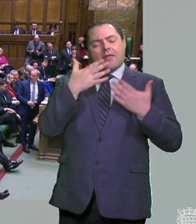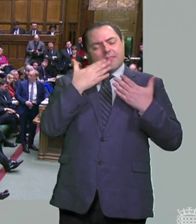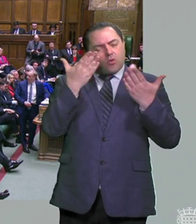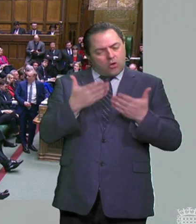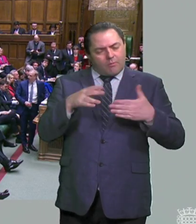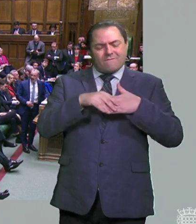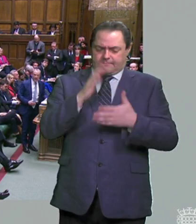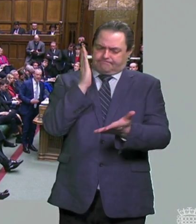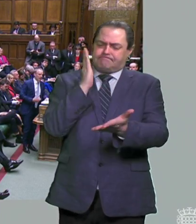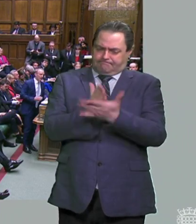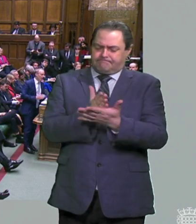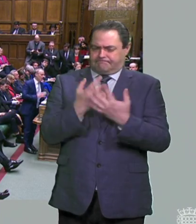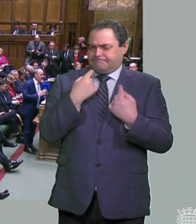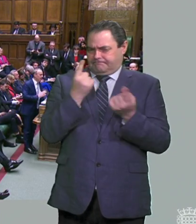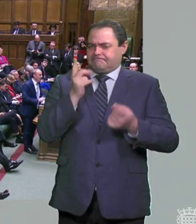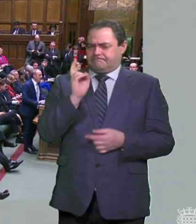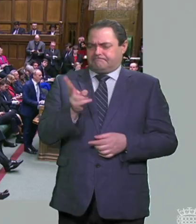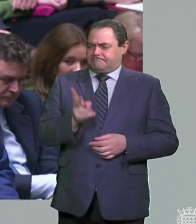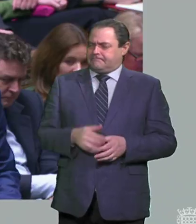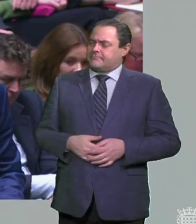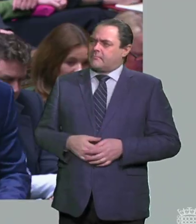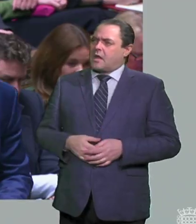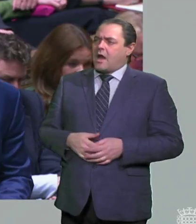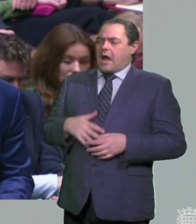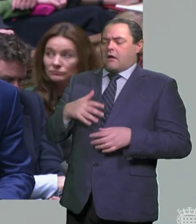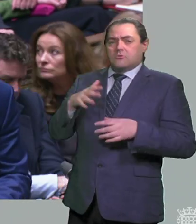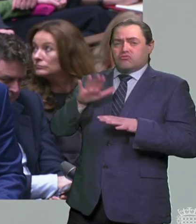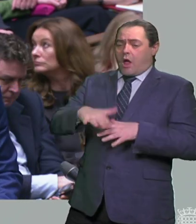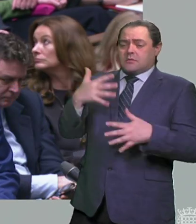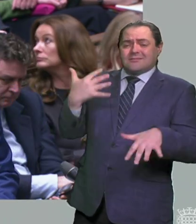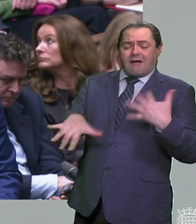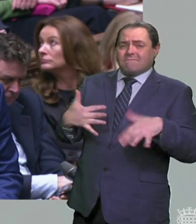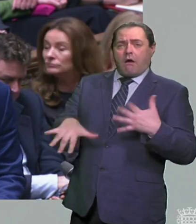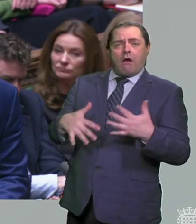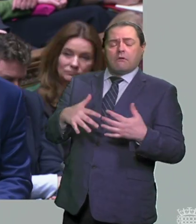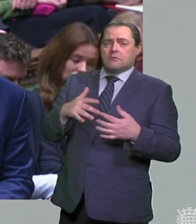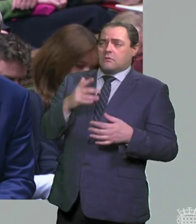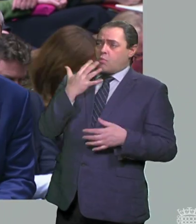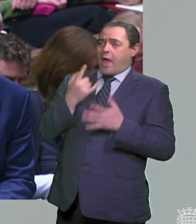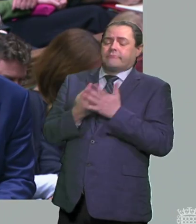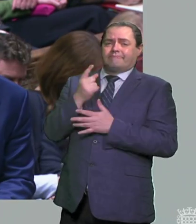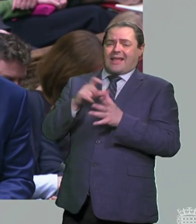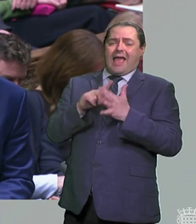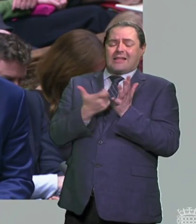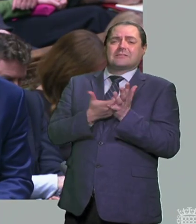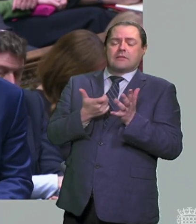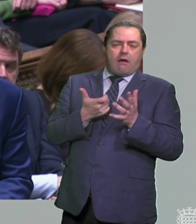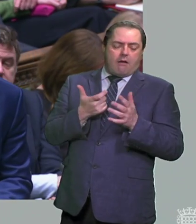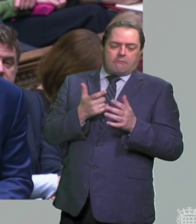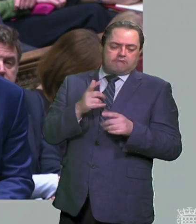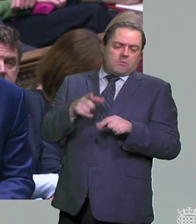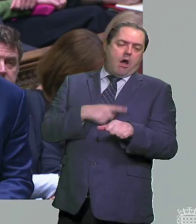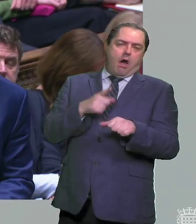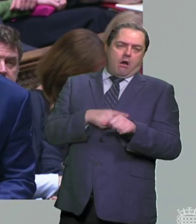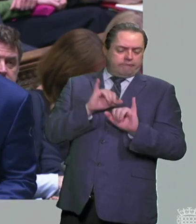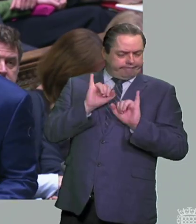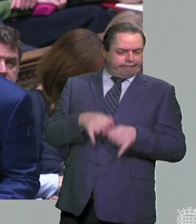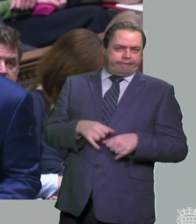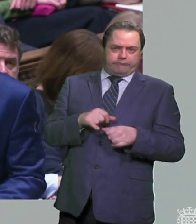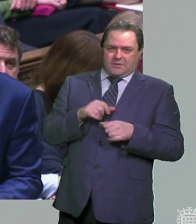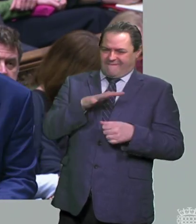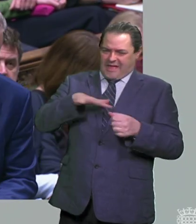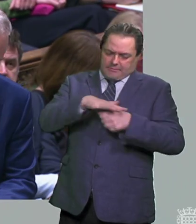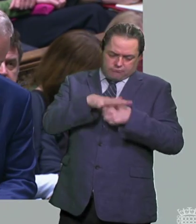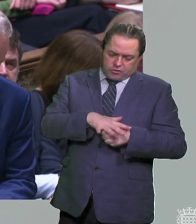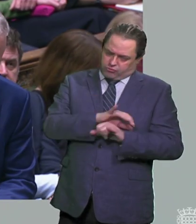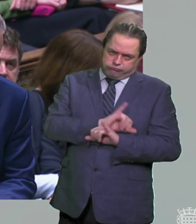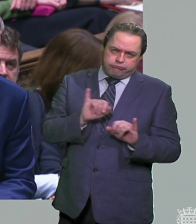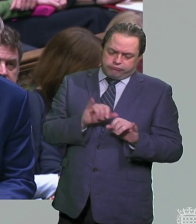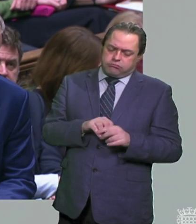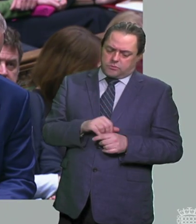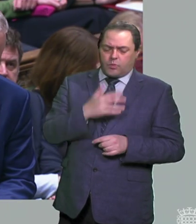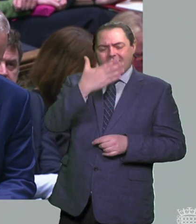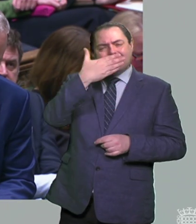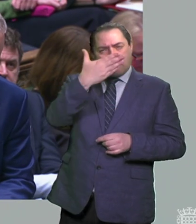I certainly will. The suffering that any child must go through when they get a condition such as cancer at such an early age is difficult to believe, and the pressure on the families is incredible.